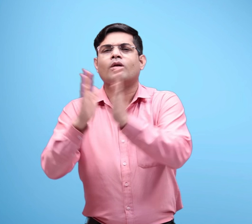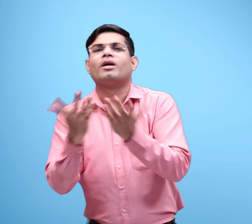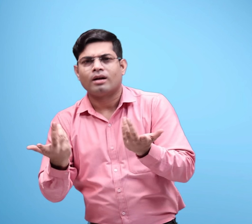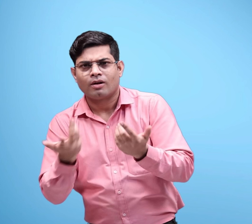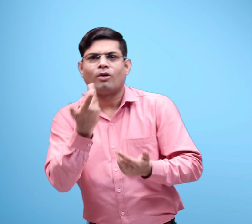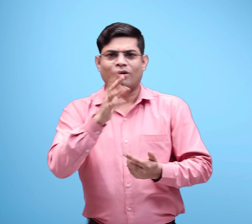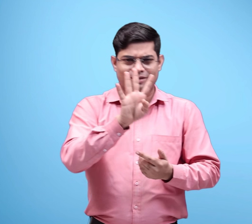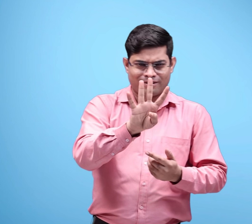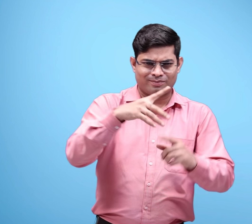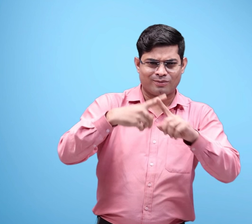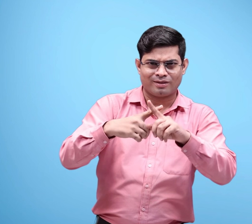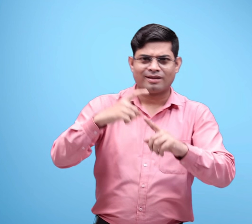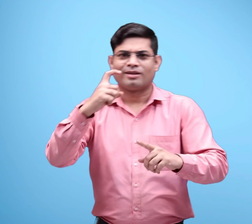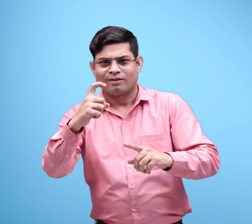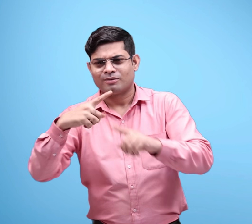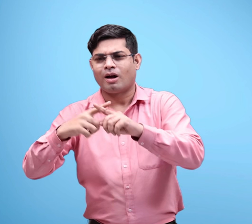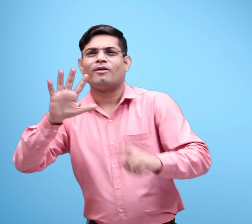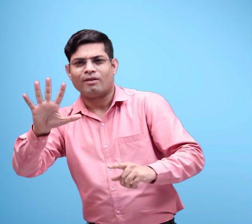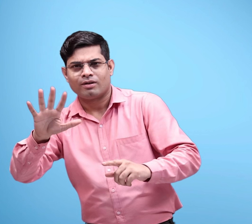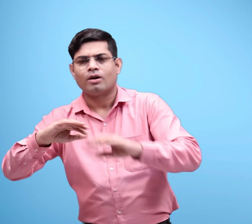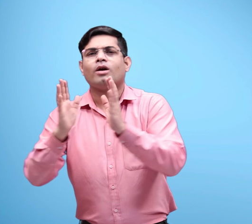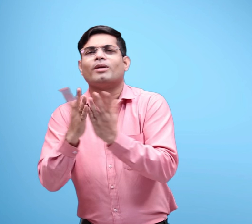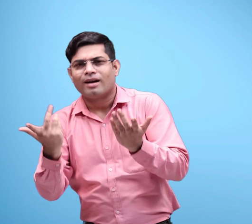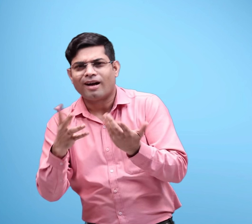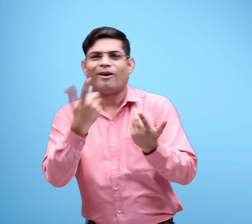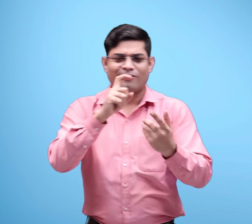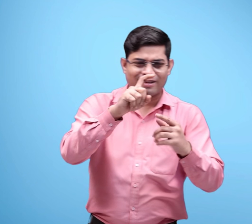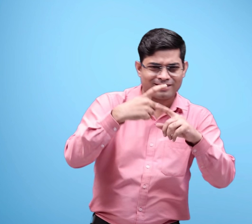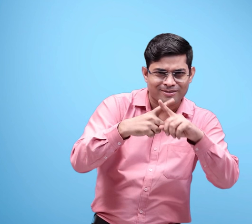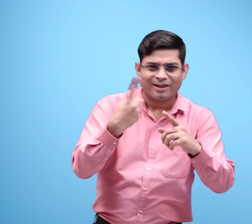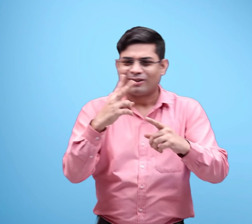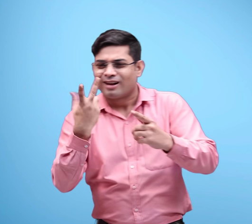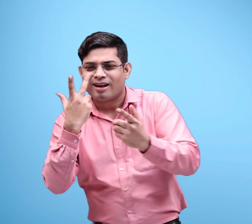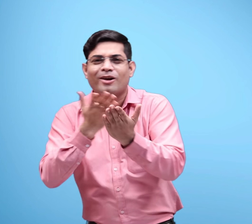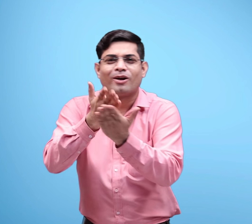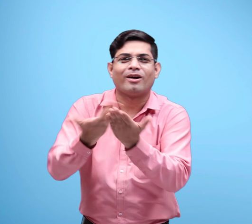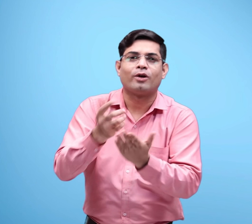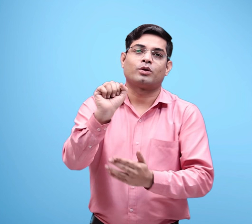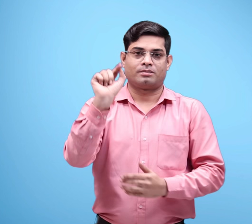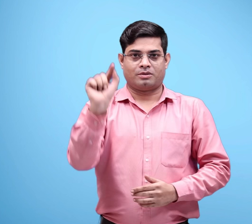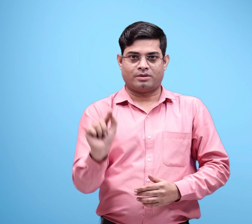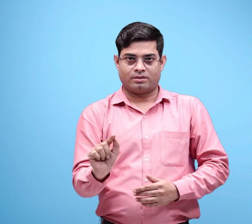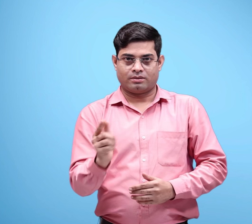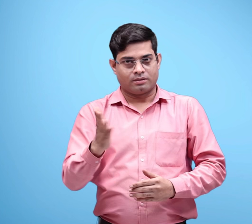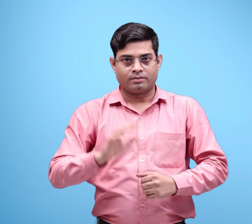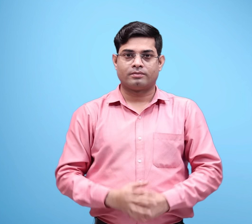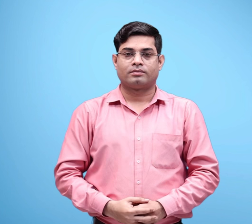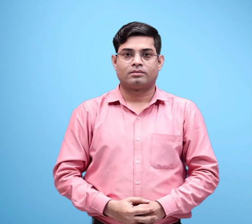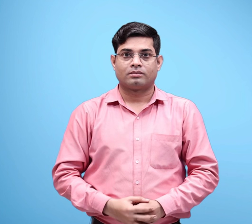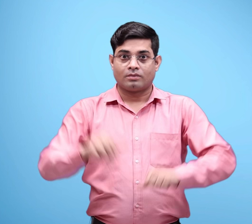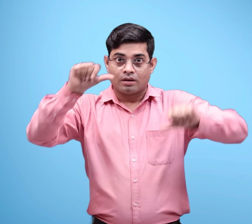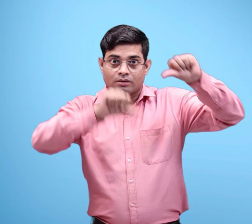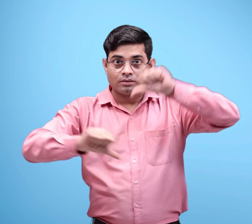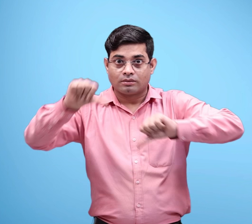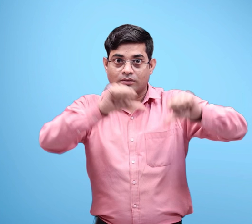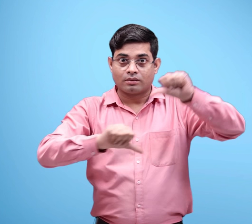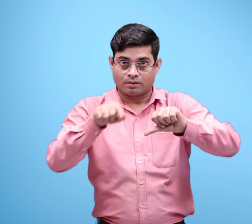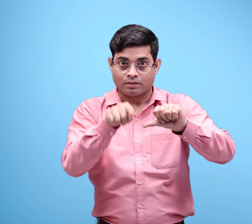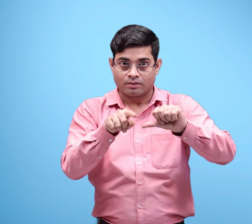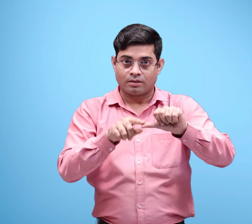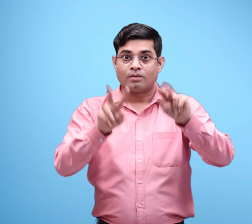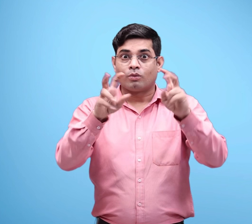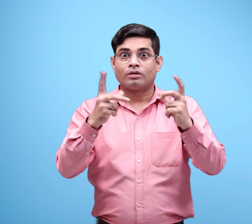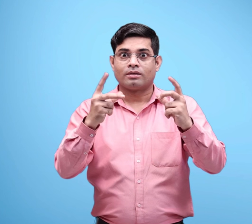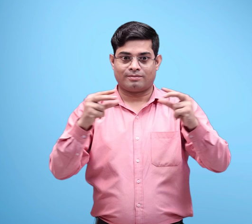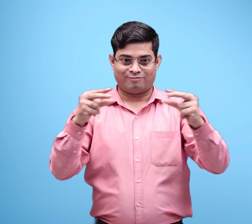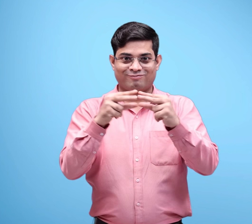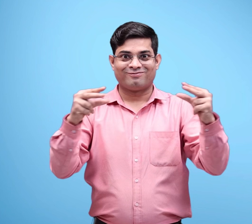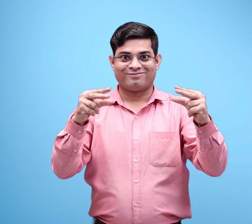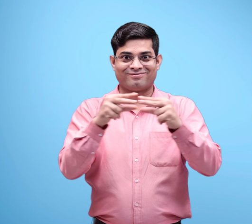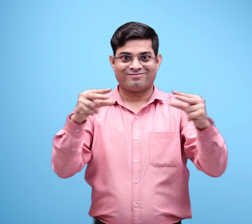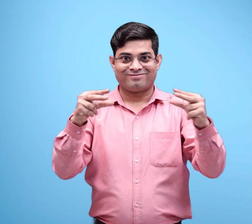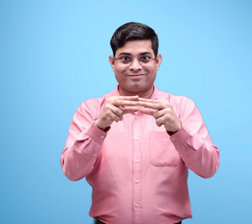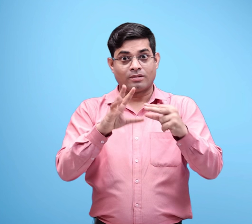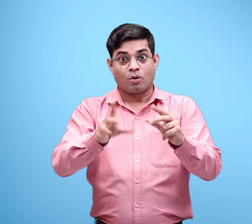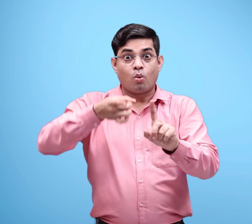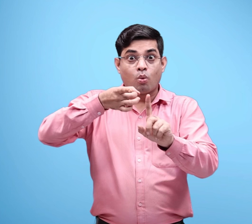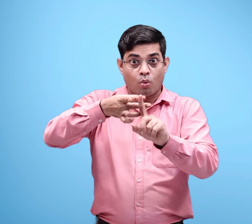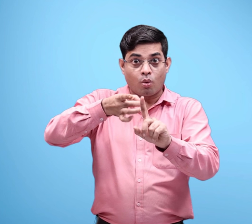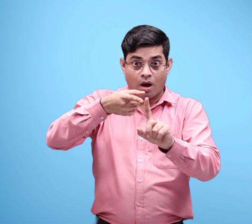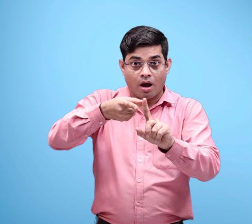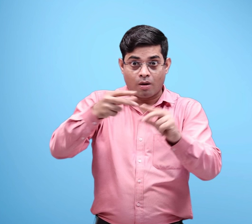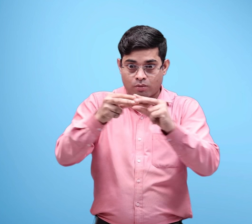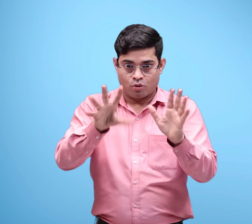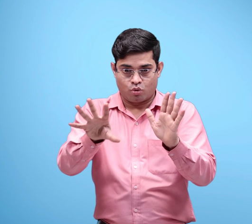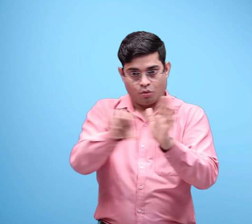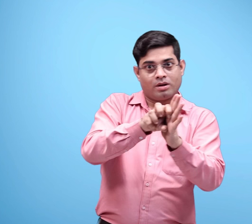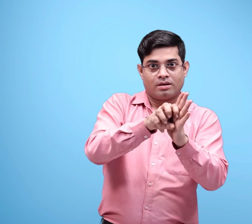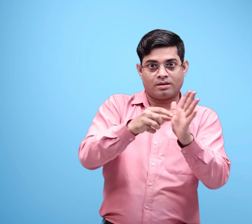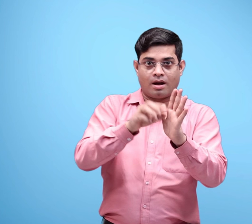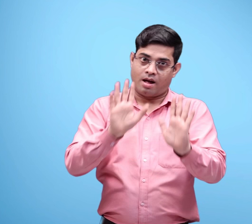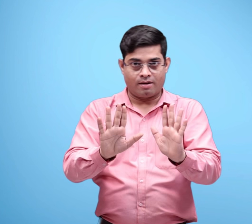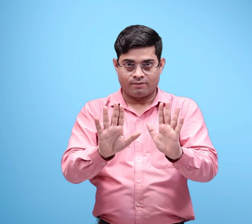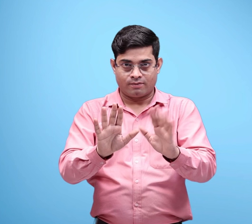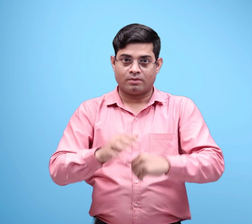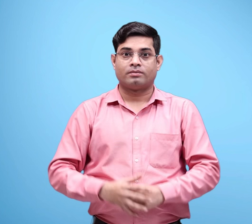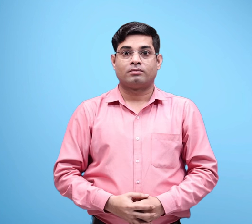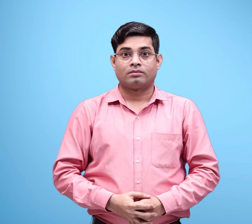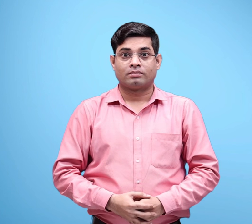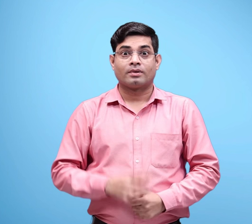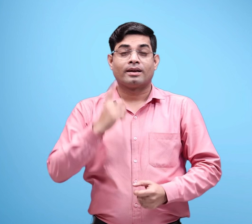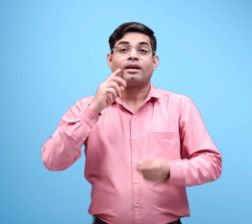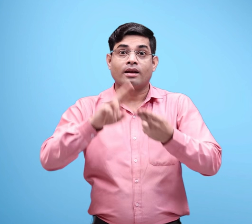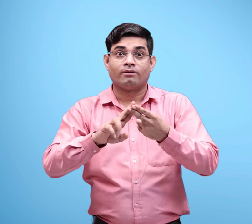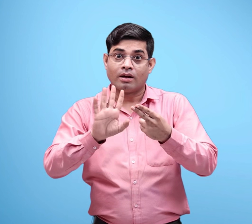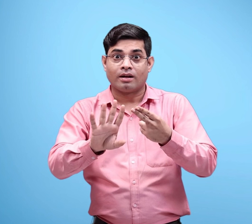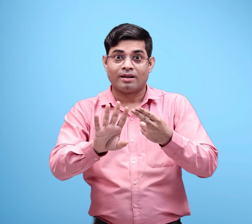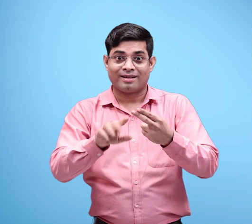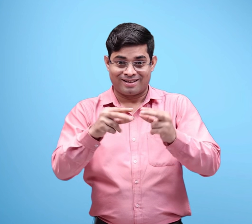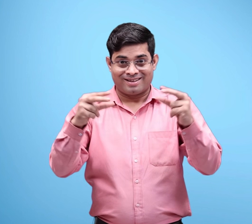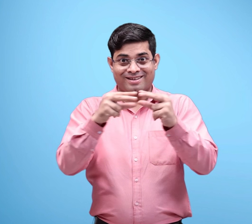In science, we talk about the properties of magnets, that is, they attract iron, and that a freely suspended magnet always aligns in the north-south direction.